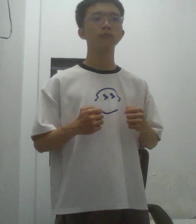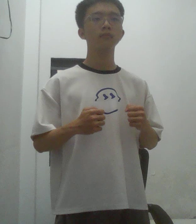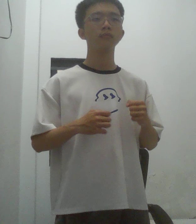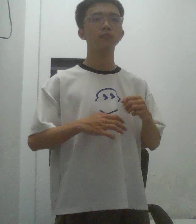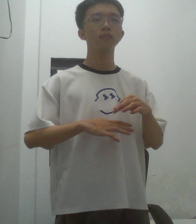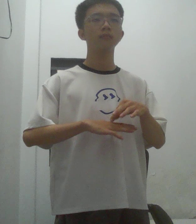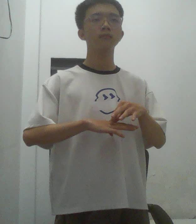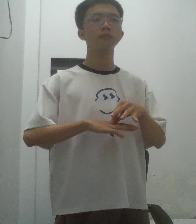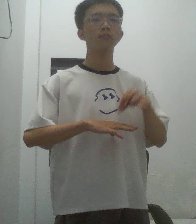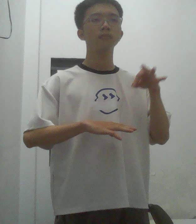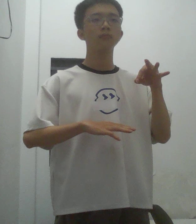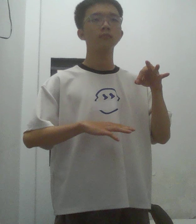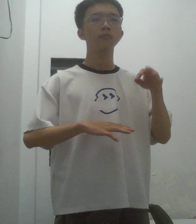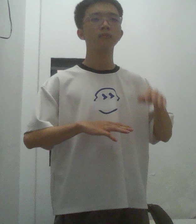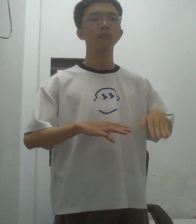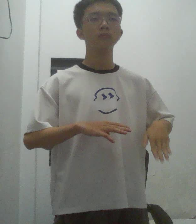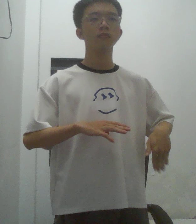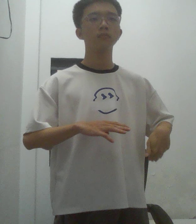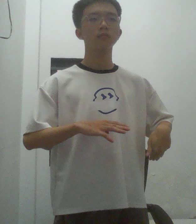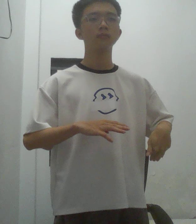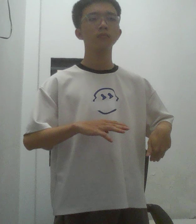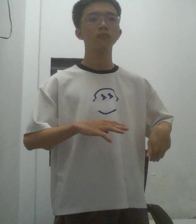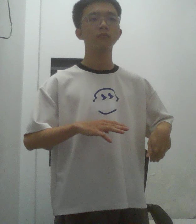tuan sau